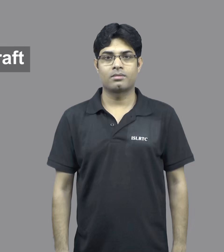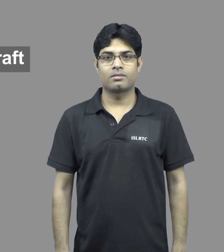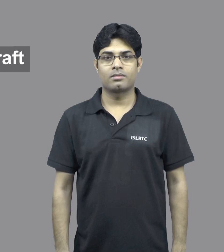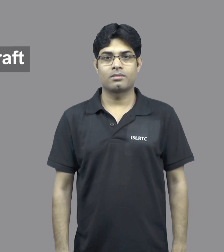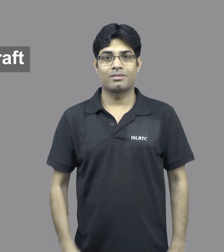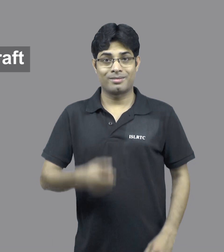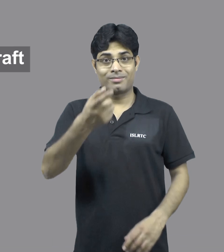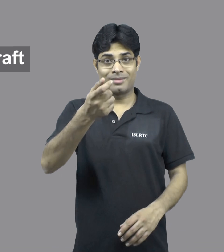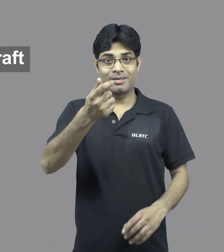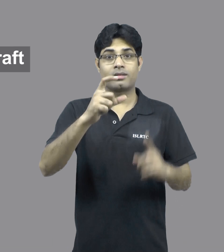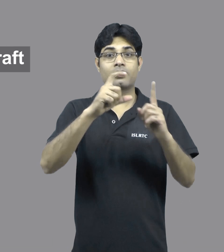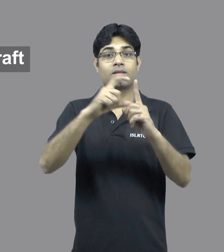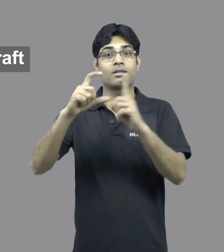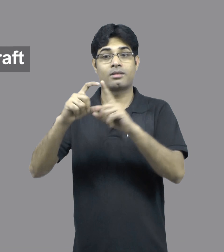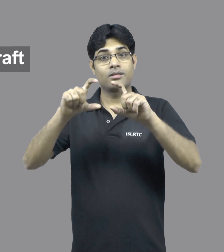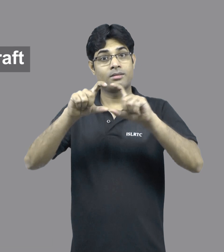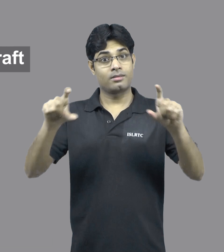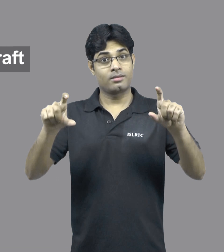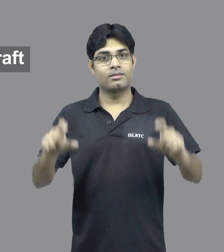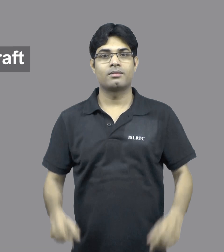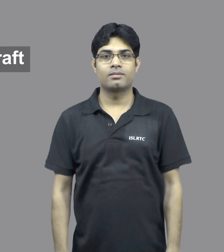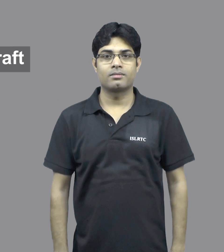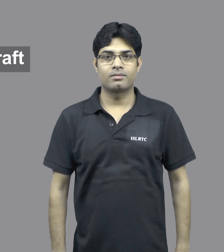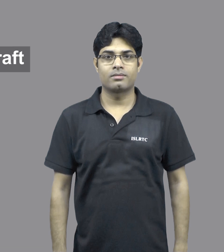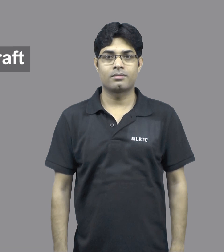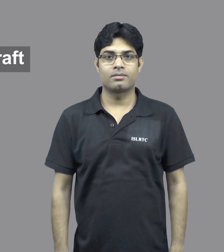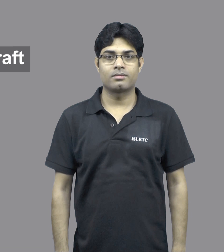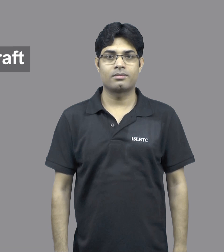Demand Draft